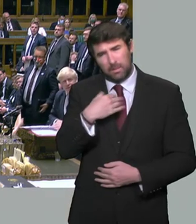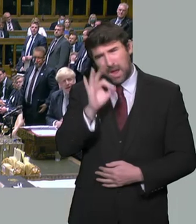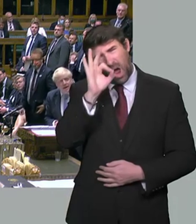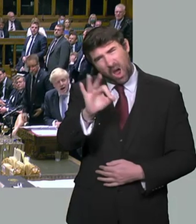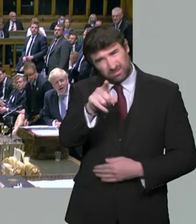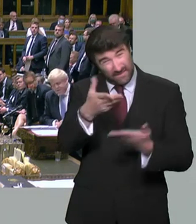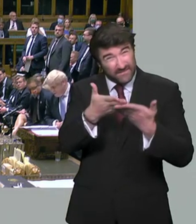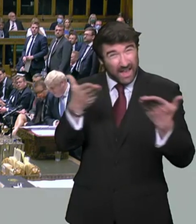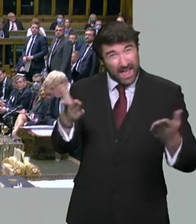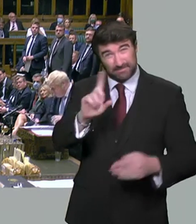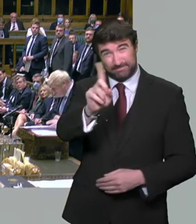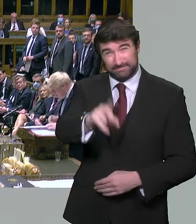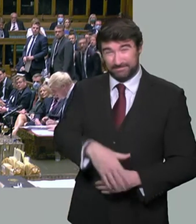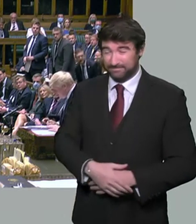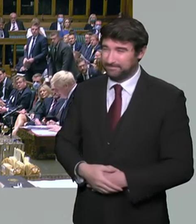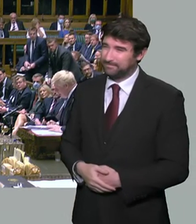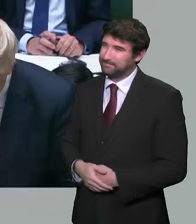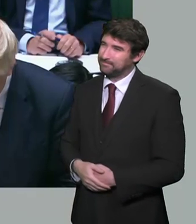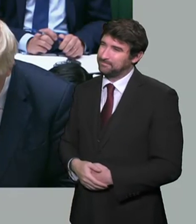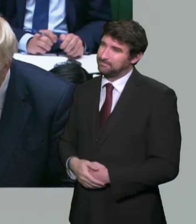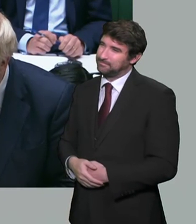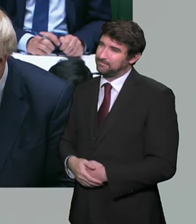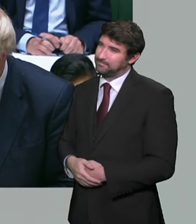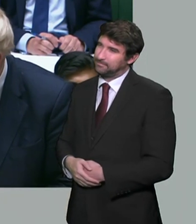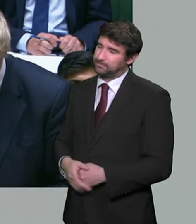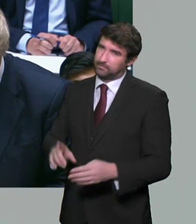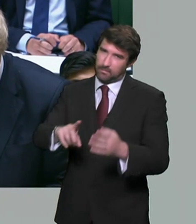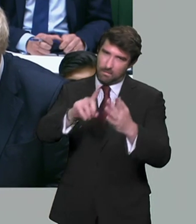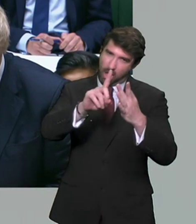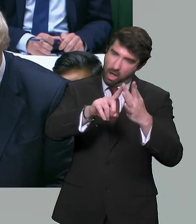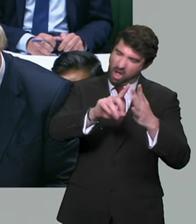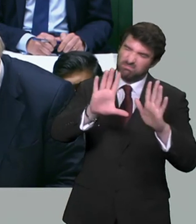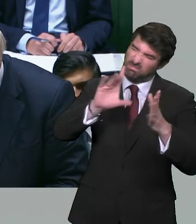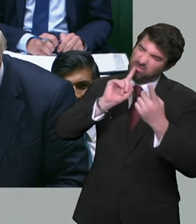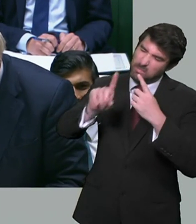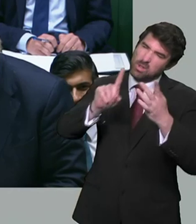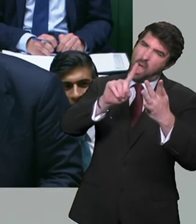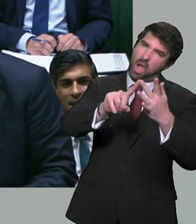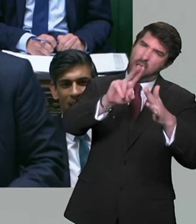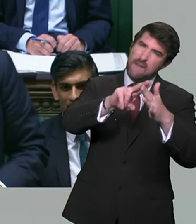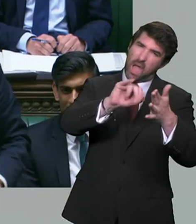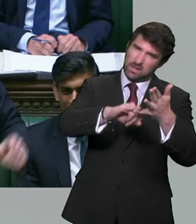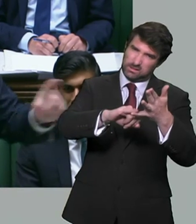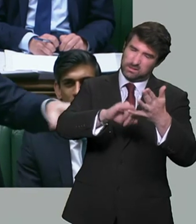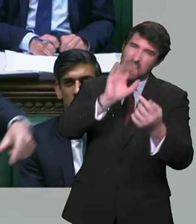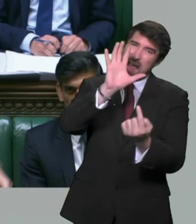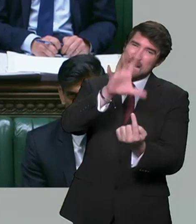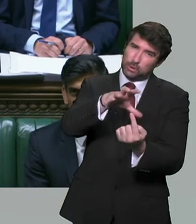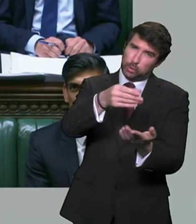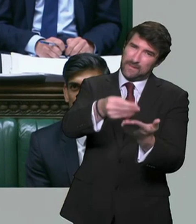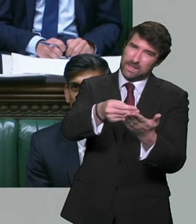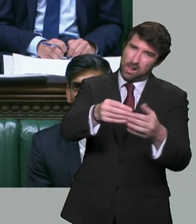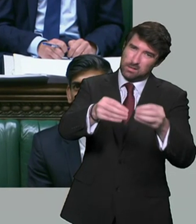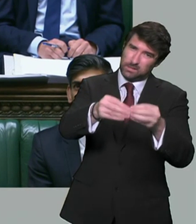Actually, the Institute for Fiscal Studies has confirmed that this is a broad-based and progressive measure.